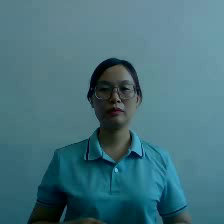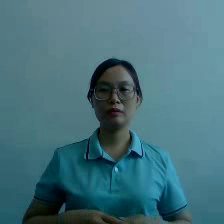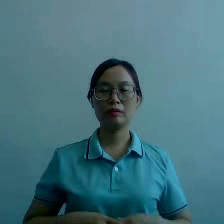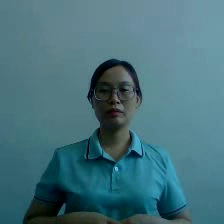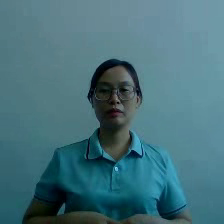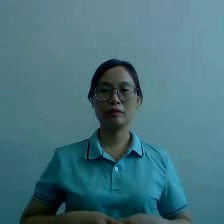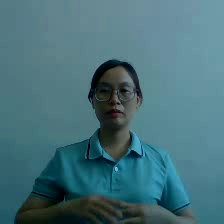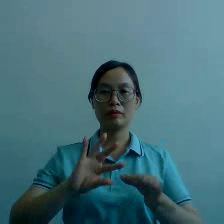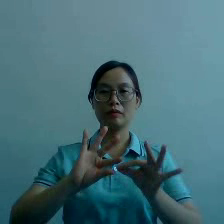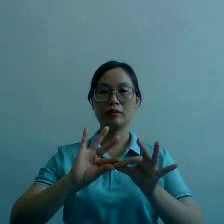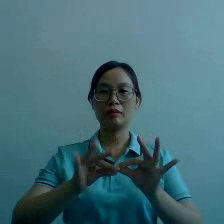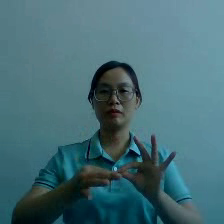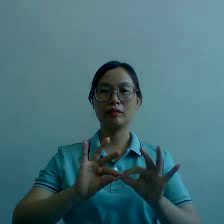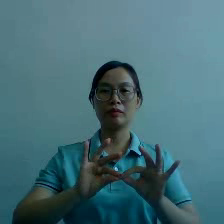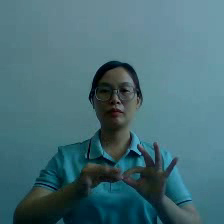Rau